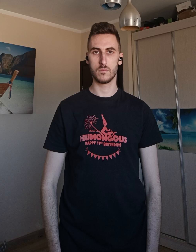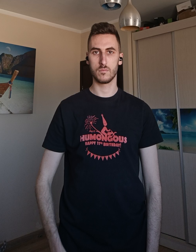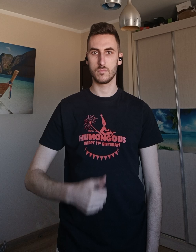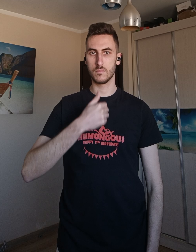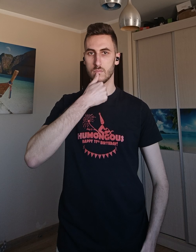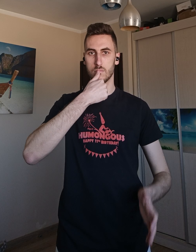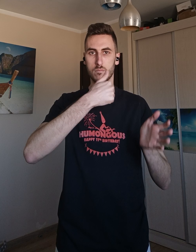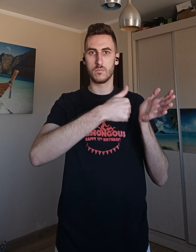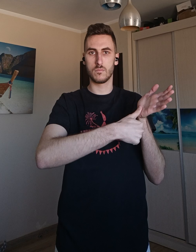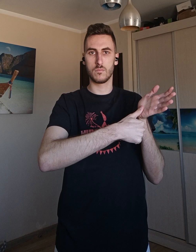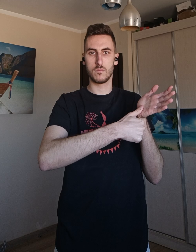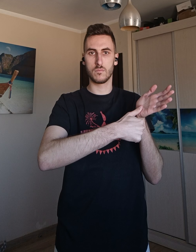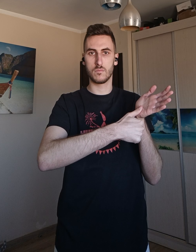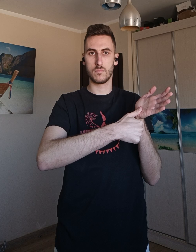בנק